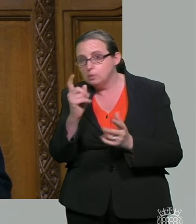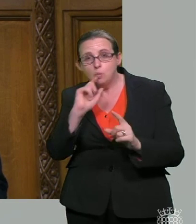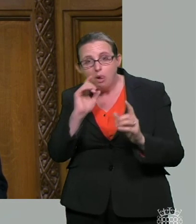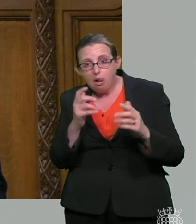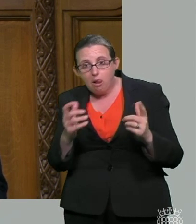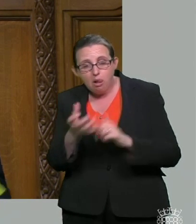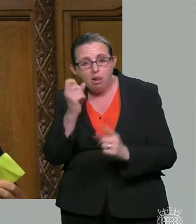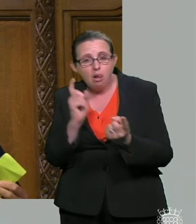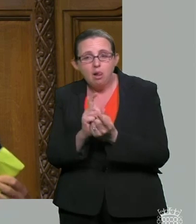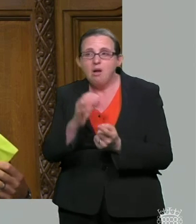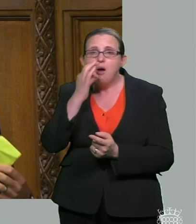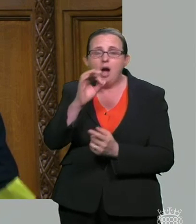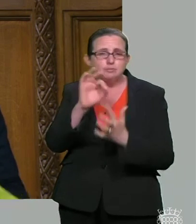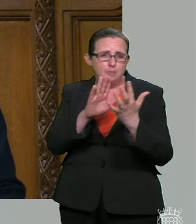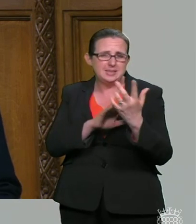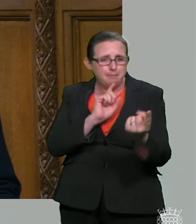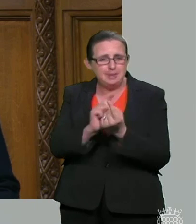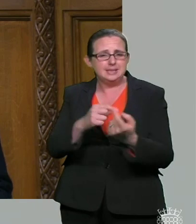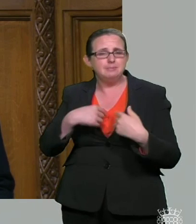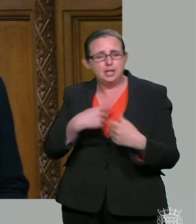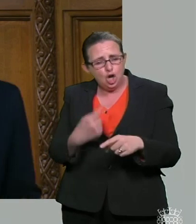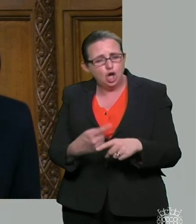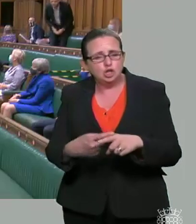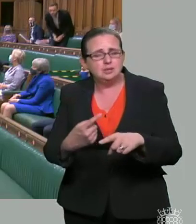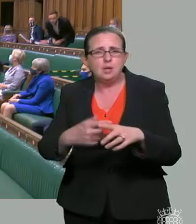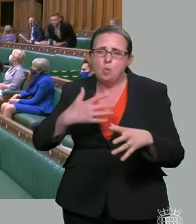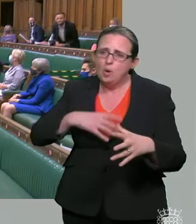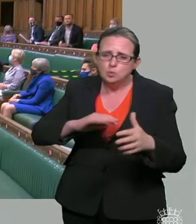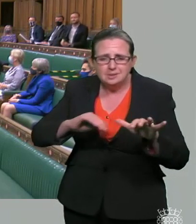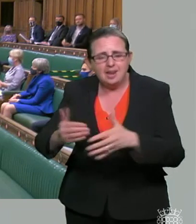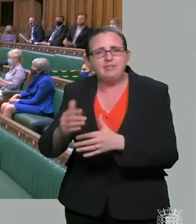Will the Prime Minister meet me urgently, so that we can ensure we can deliver on that commitment to local people?